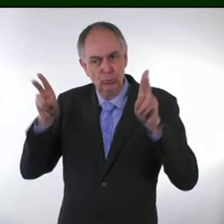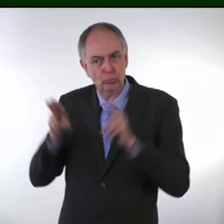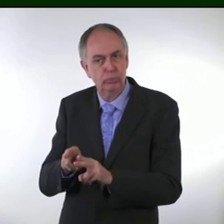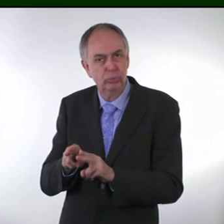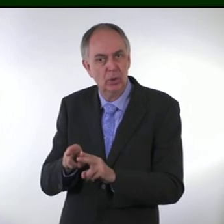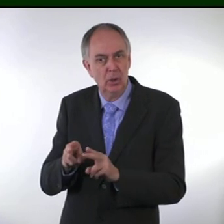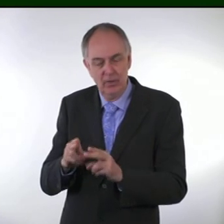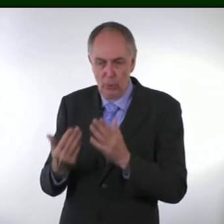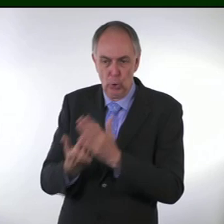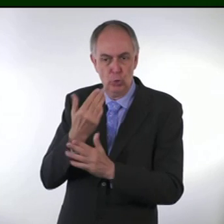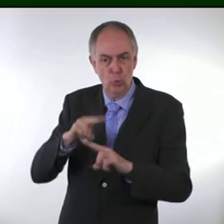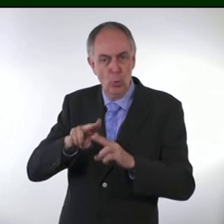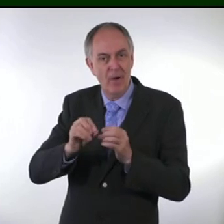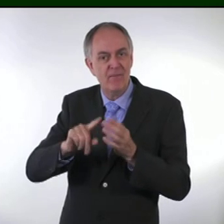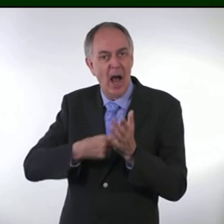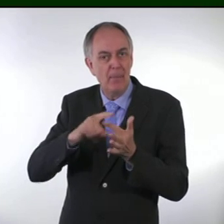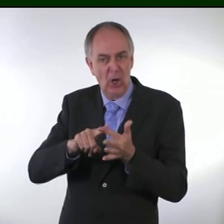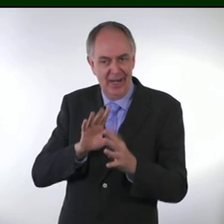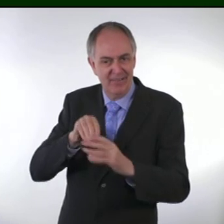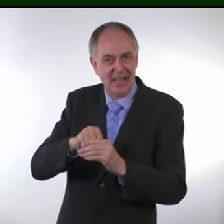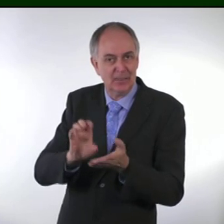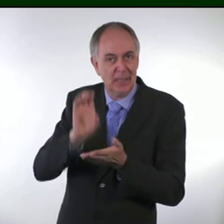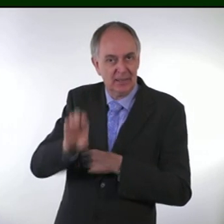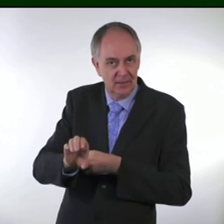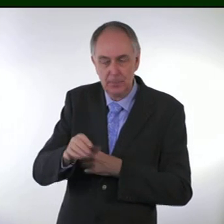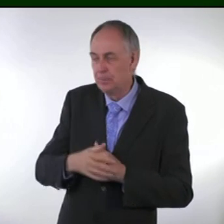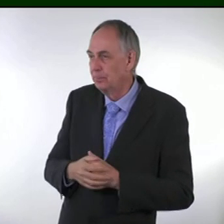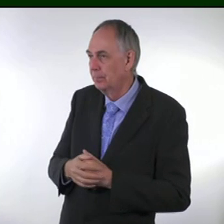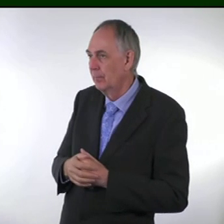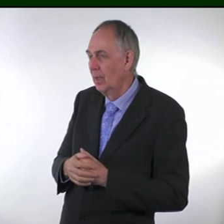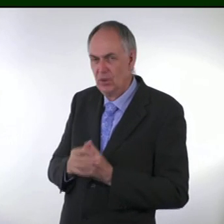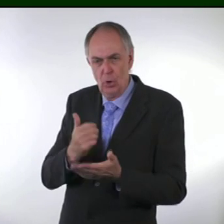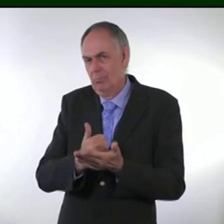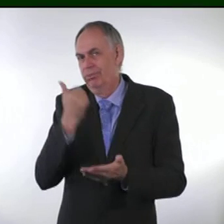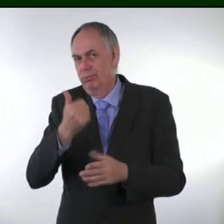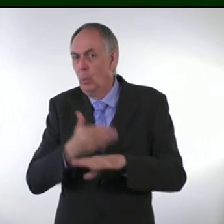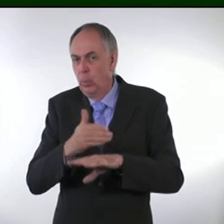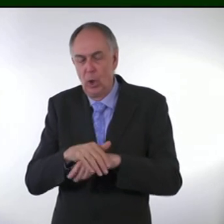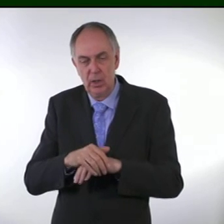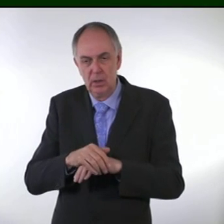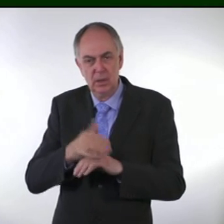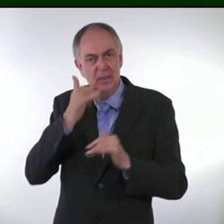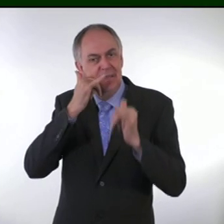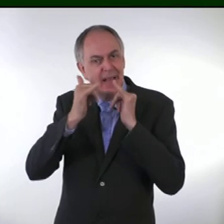I am very happy to join her in thanking telecommunications workers for their amazing work.